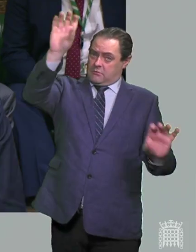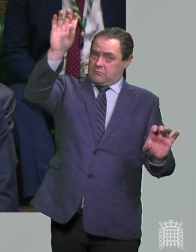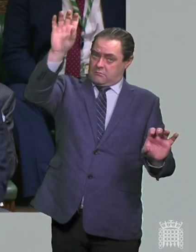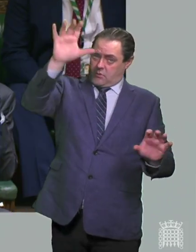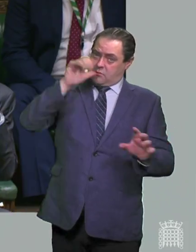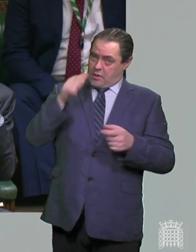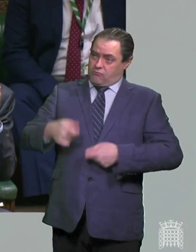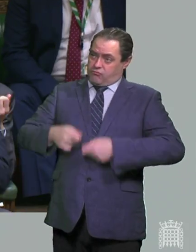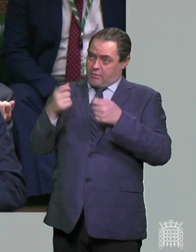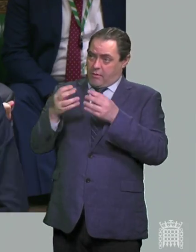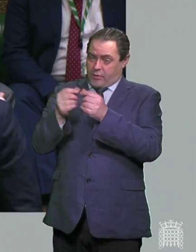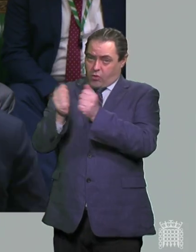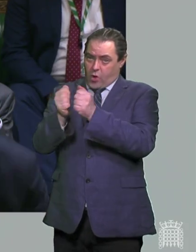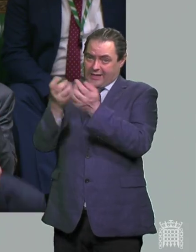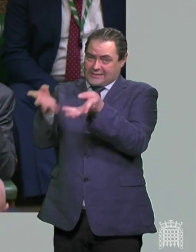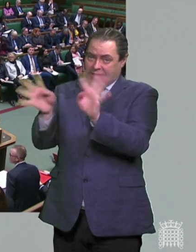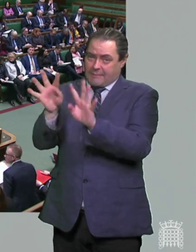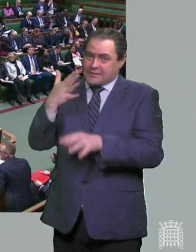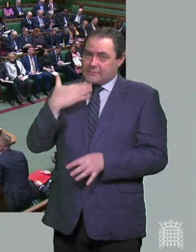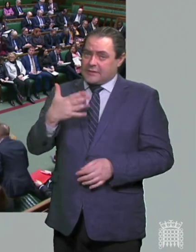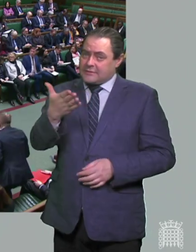Will he raise that with his colleagues in the Cabinet?